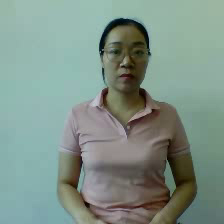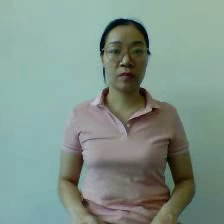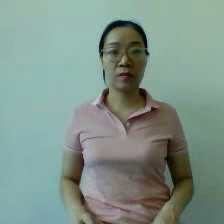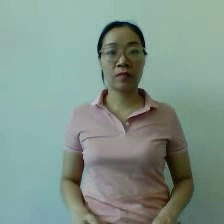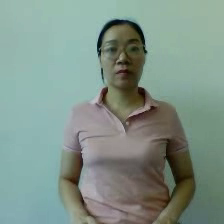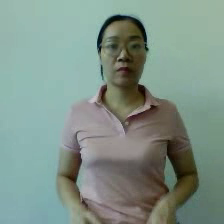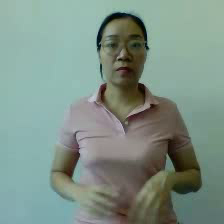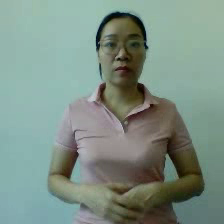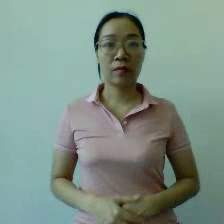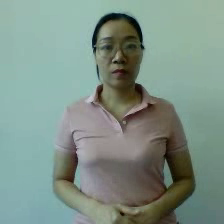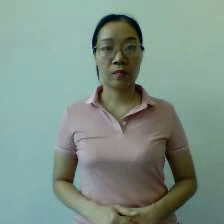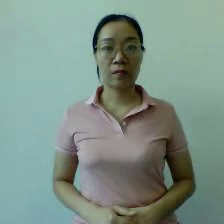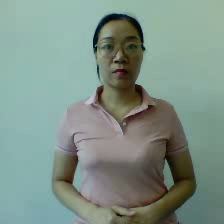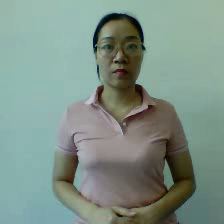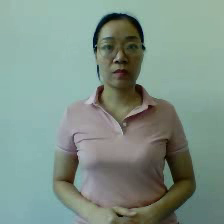Bệnh viện